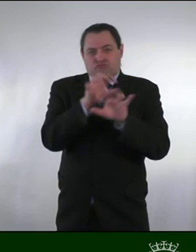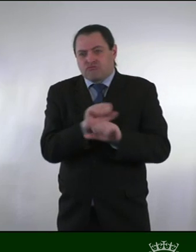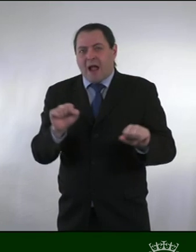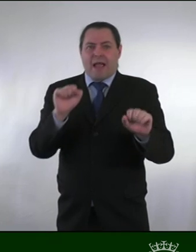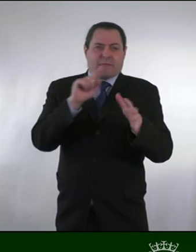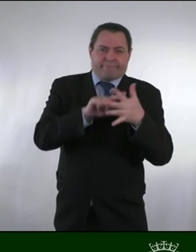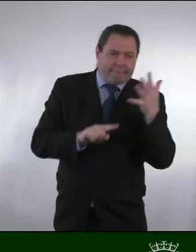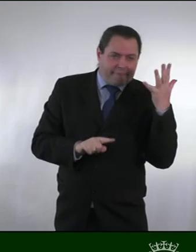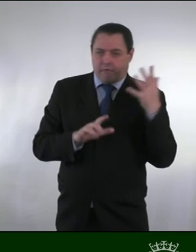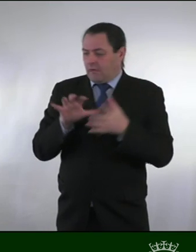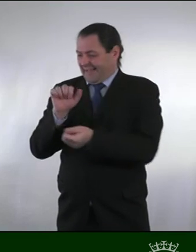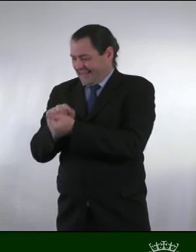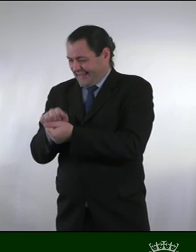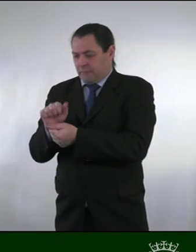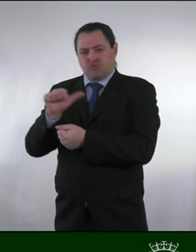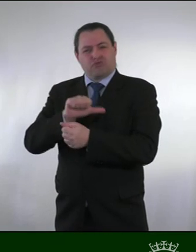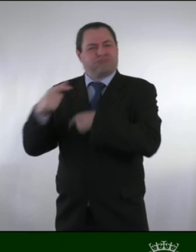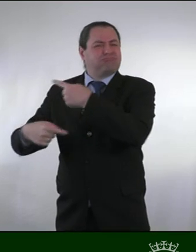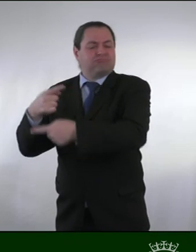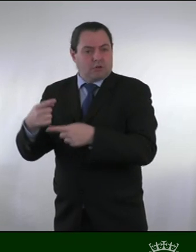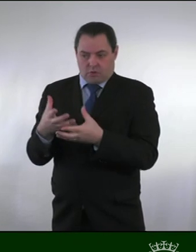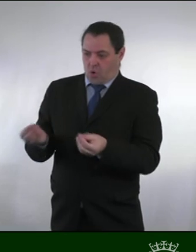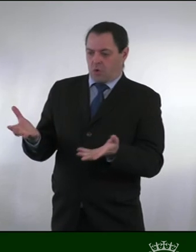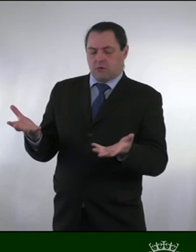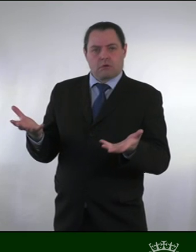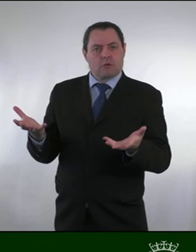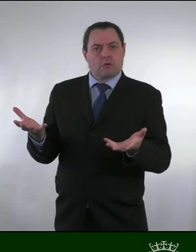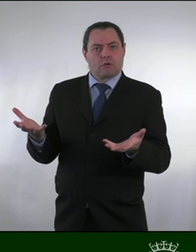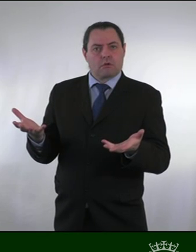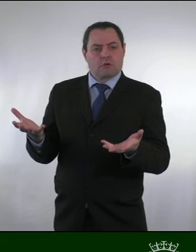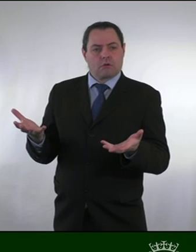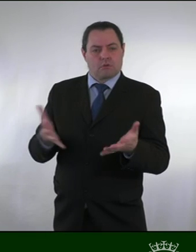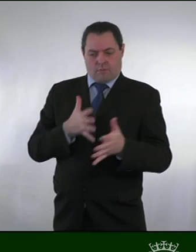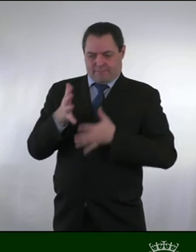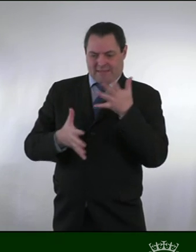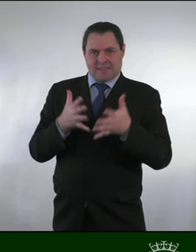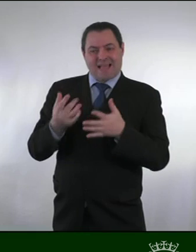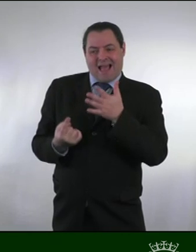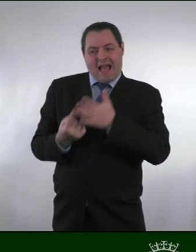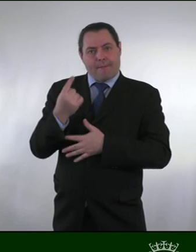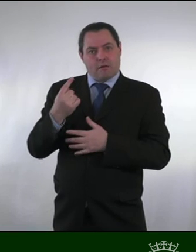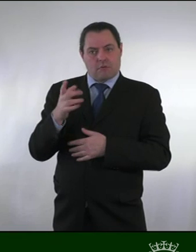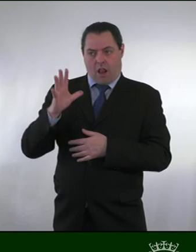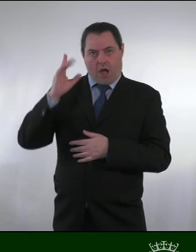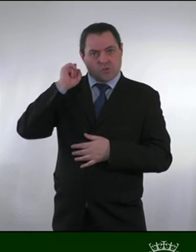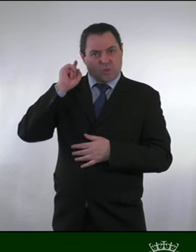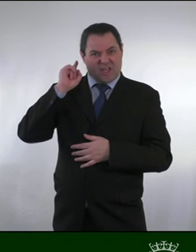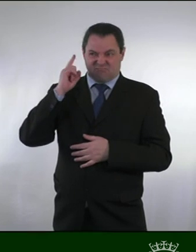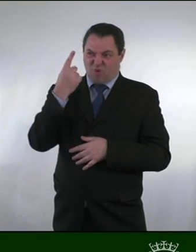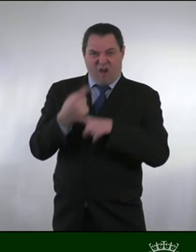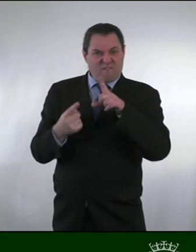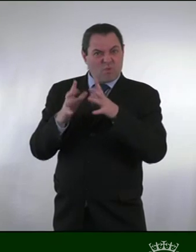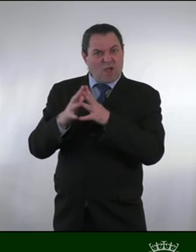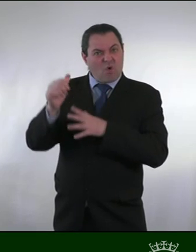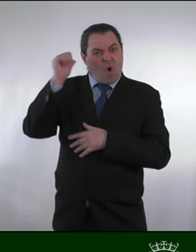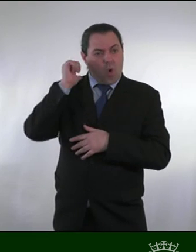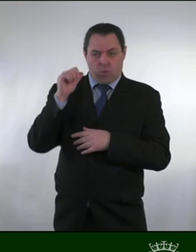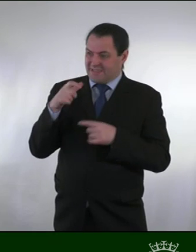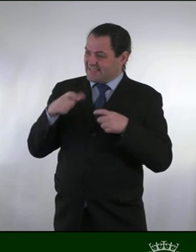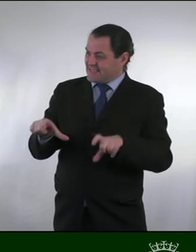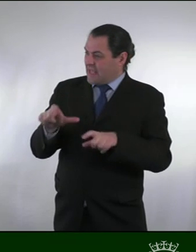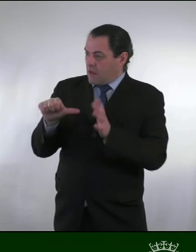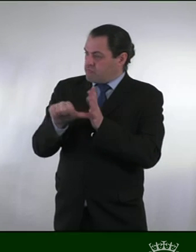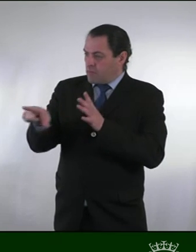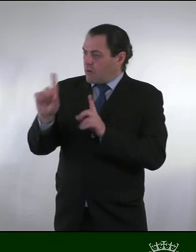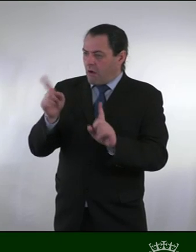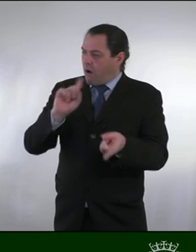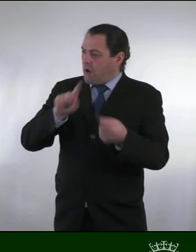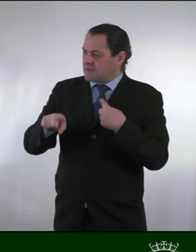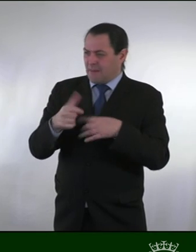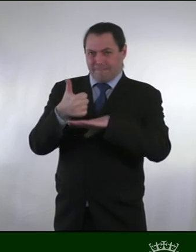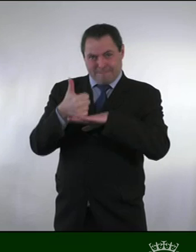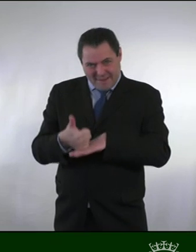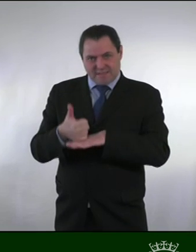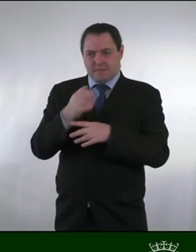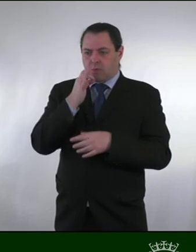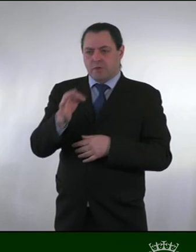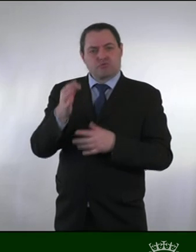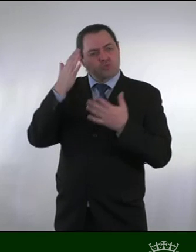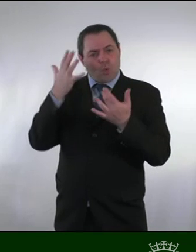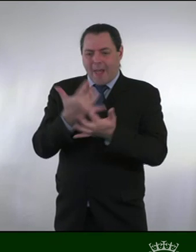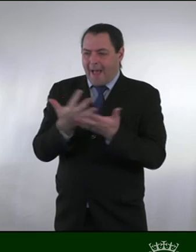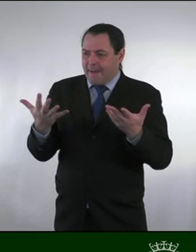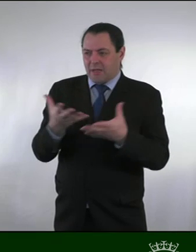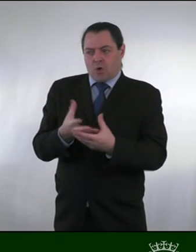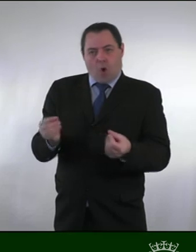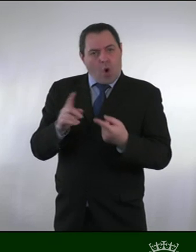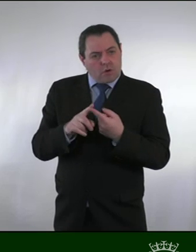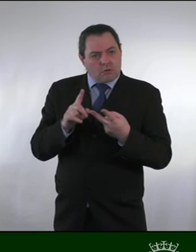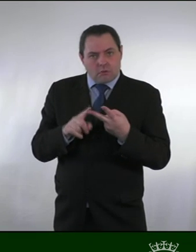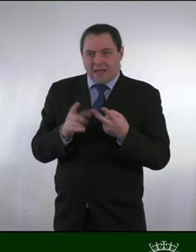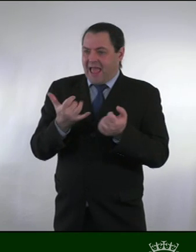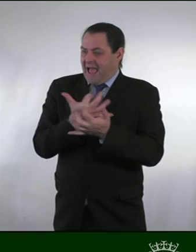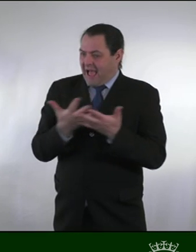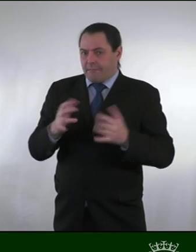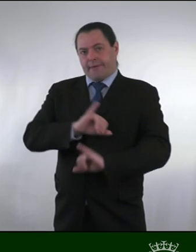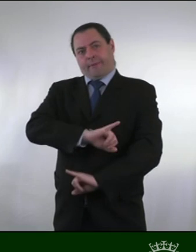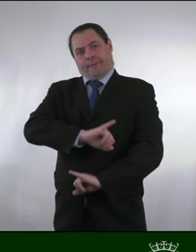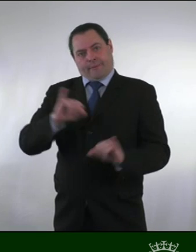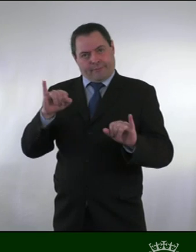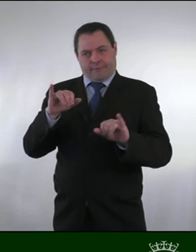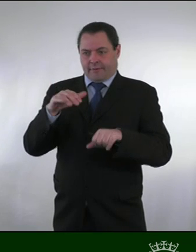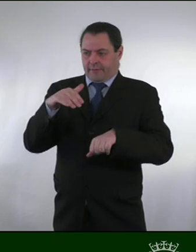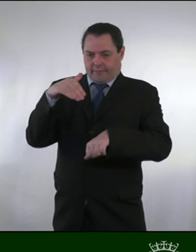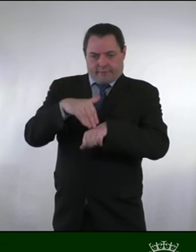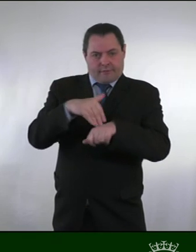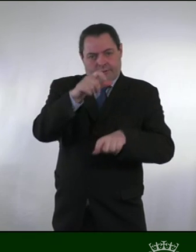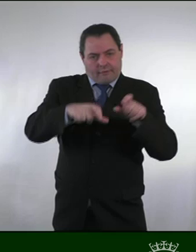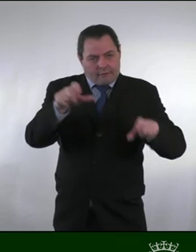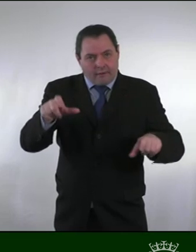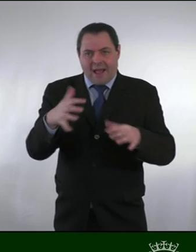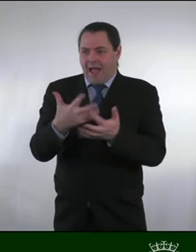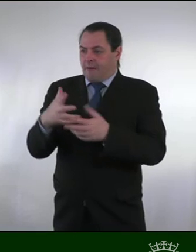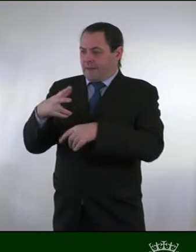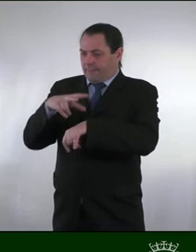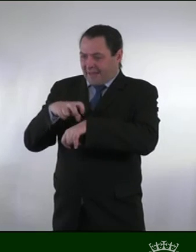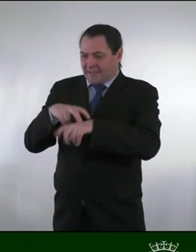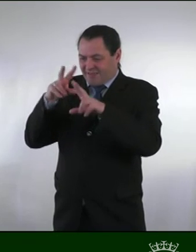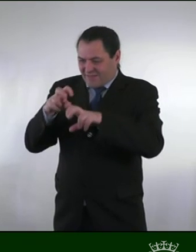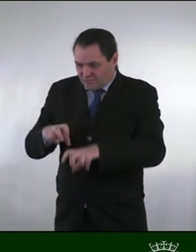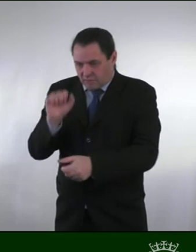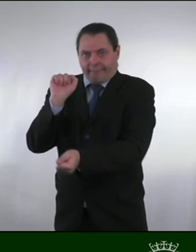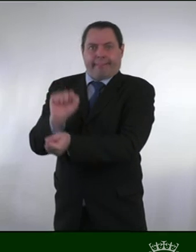It has been deleted. Is the Prime Minister seriously telling us that 10 days after the incident came to light, he still has not got to the bottom of the basic questions, and cannot tell us how many cases have been lost, how many serious offenders this concerns, and how many police investigations have been investigated?